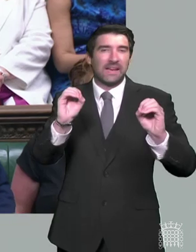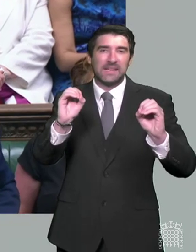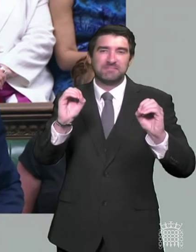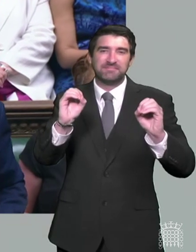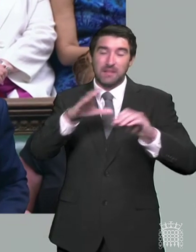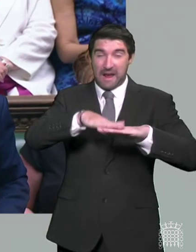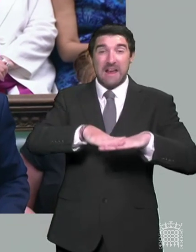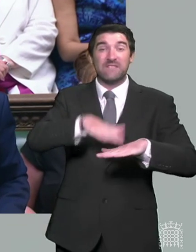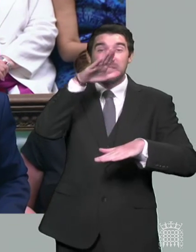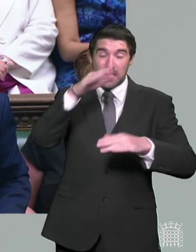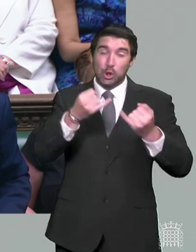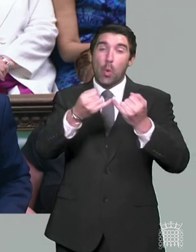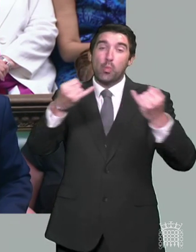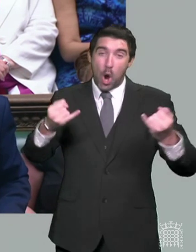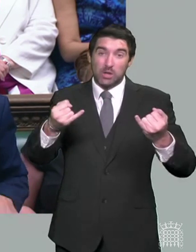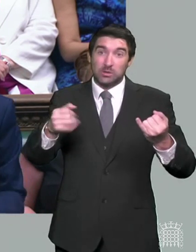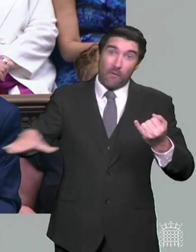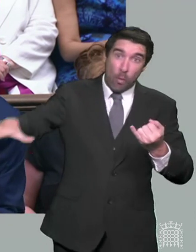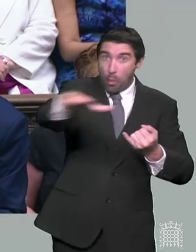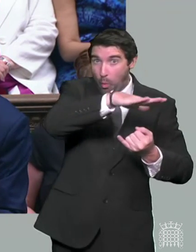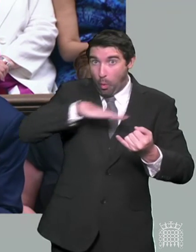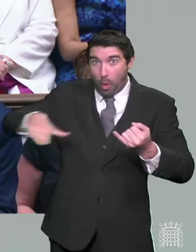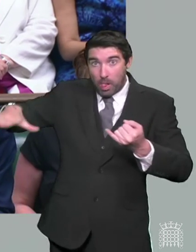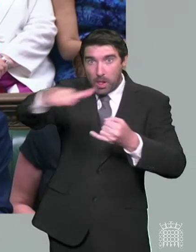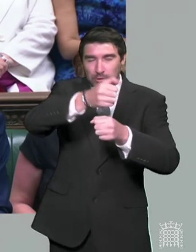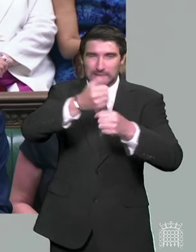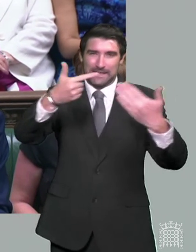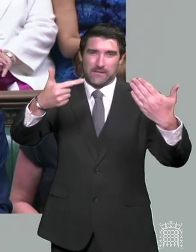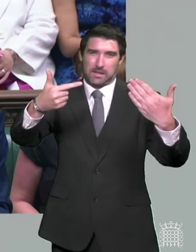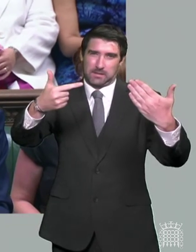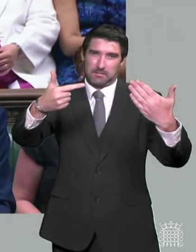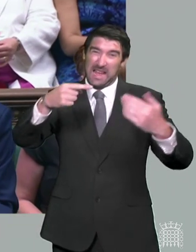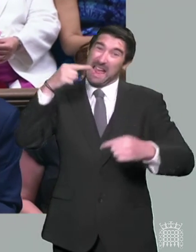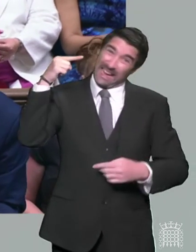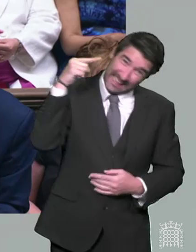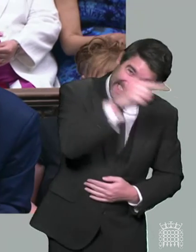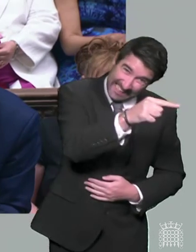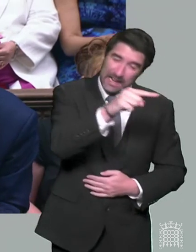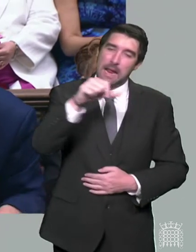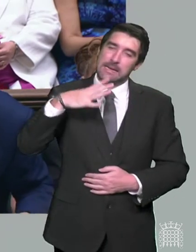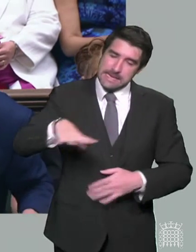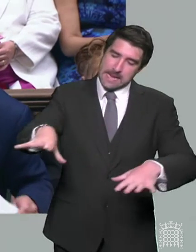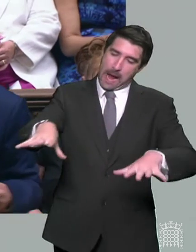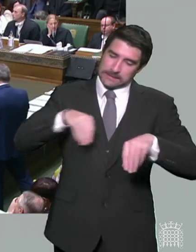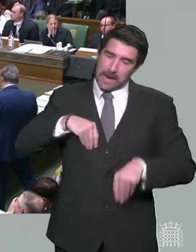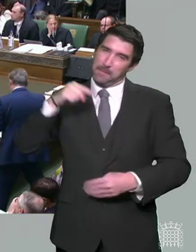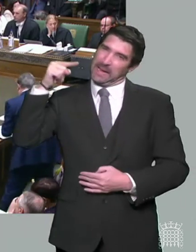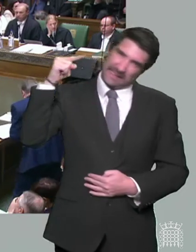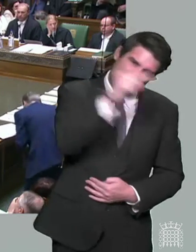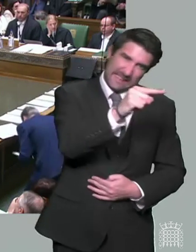When will he accept that he got it badly wrong when he claimed that worries about inflation were “unfounded”?